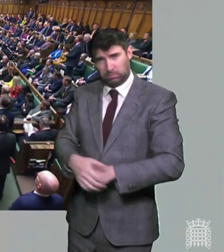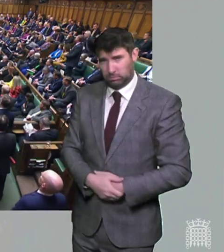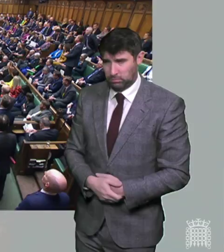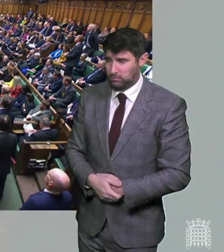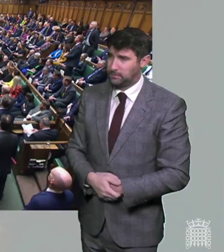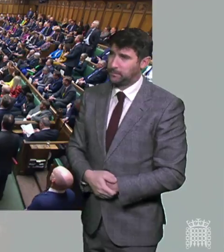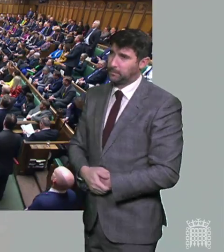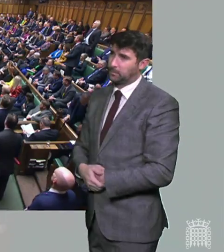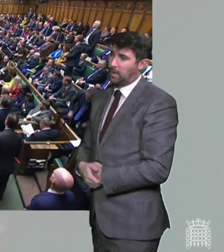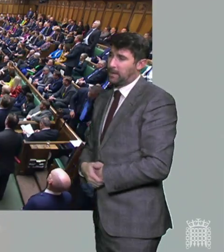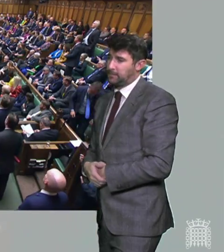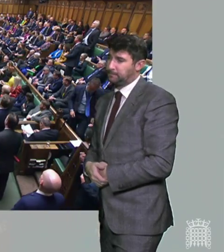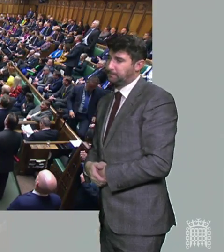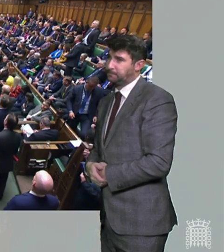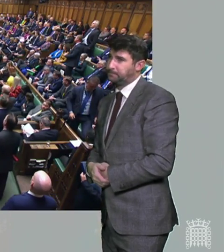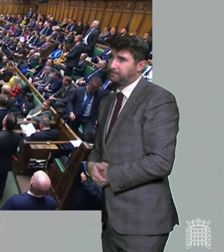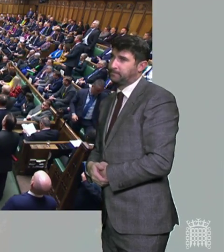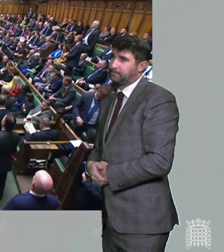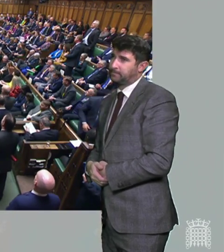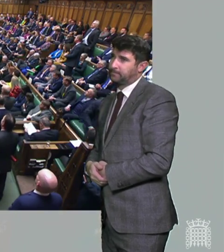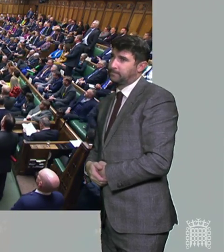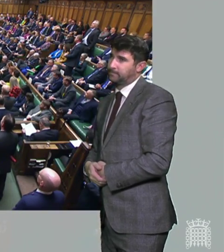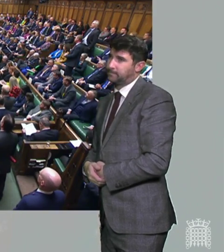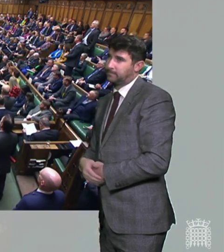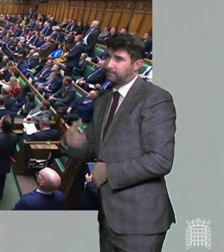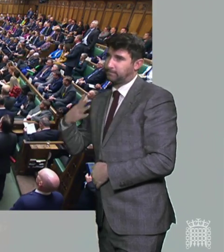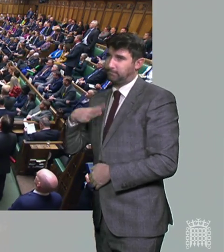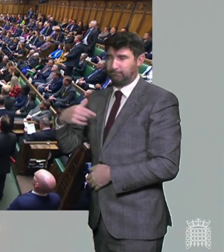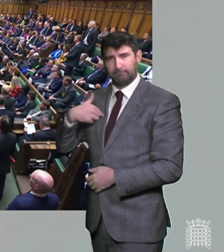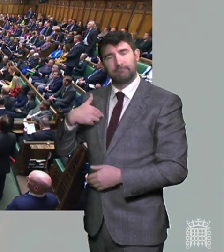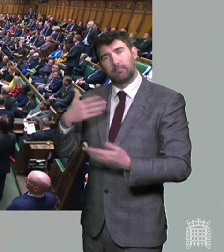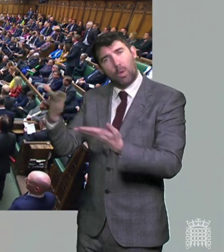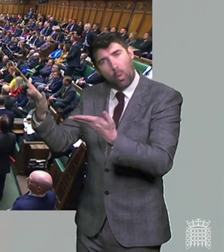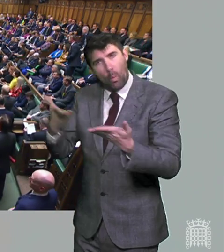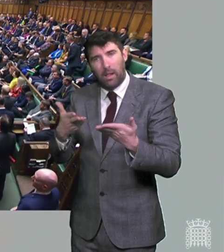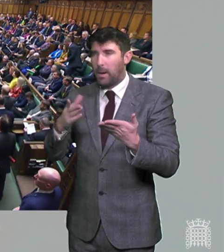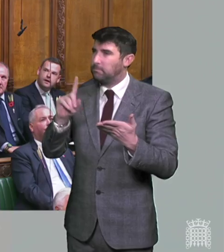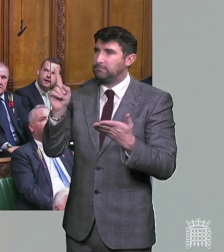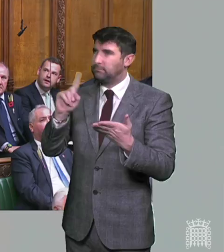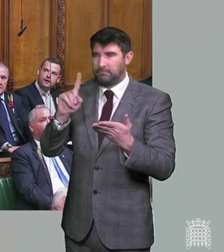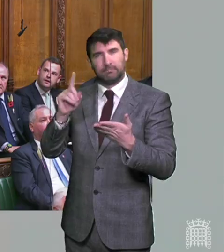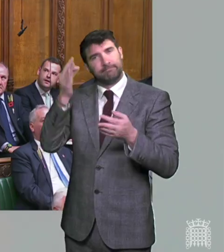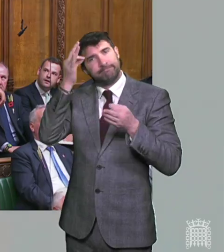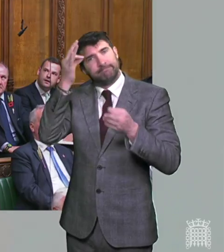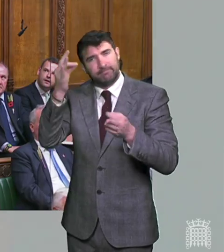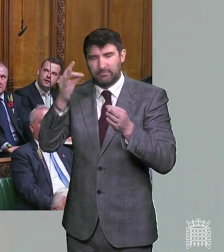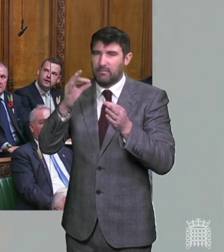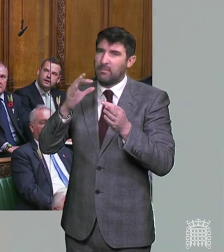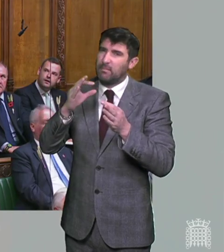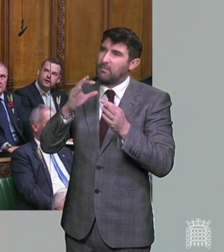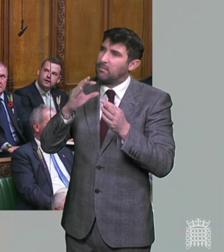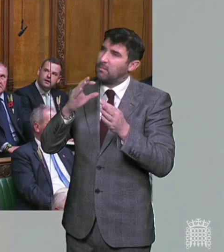Let me first welcome the Inter-Parliamentary Union delegation from Madagascar, whose members are in the Public Gallery.